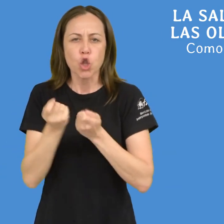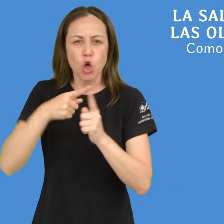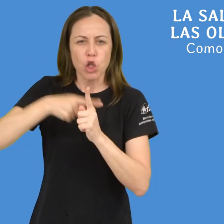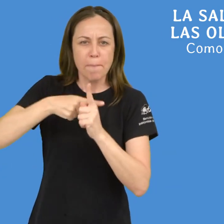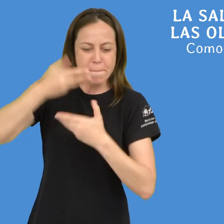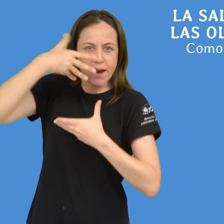nivel